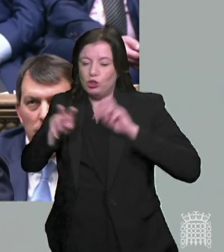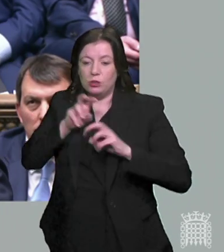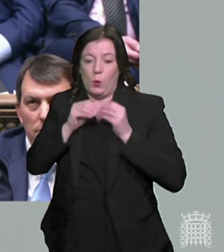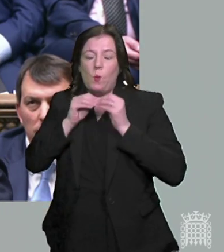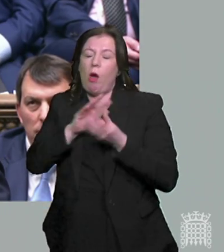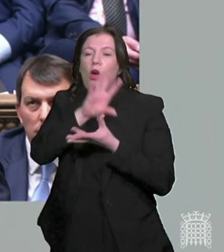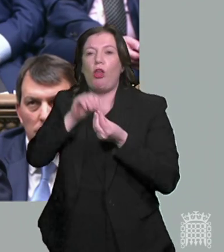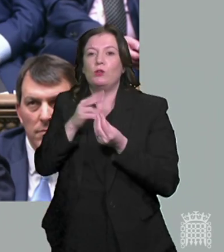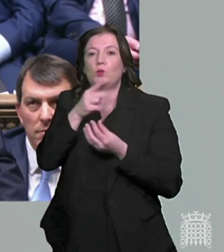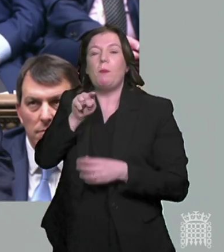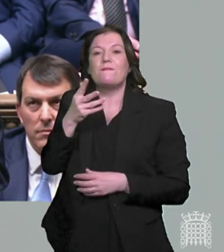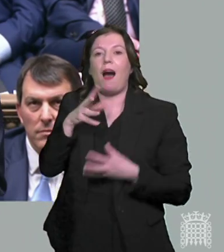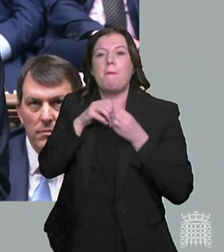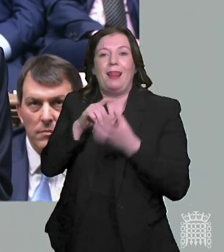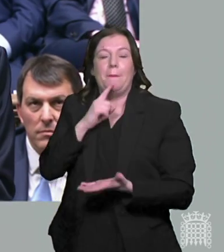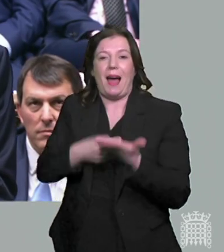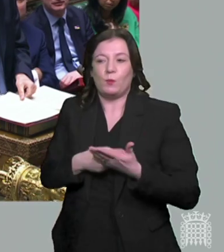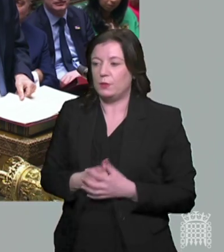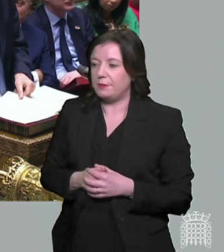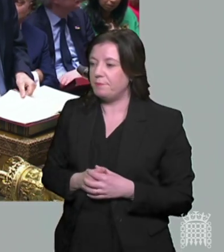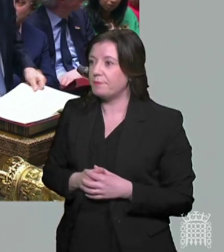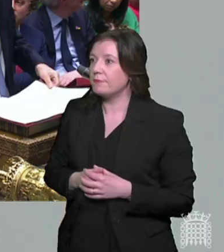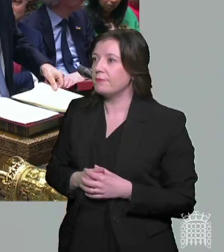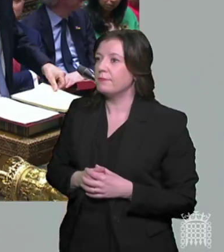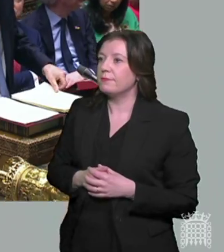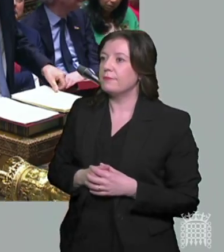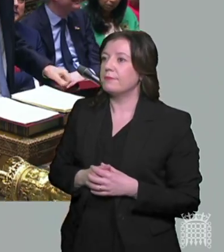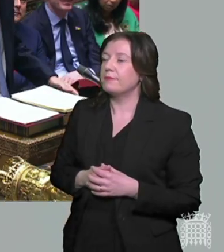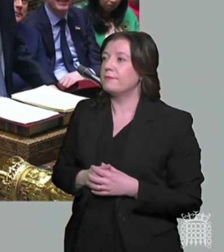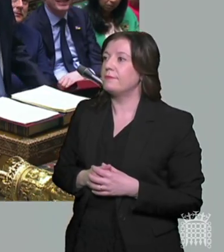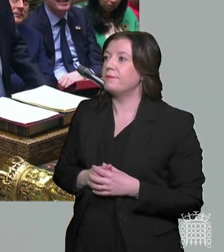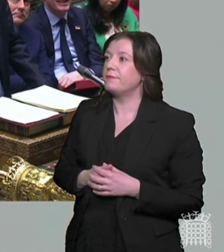5 billion.